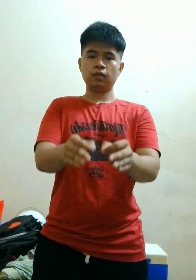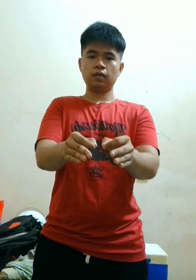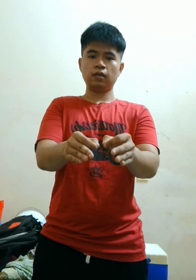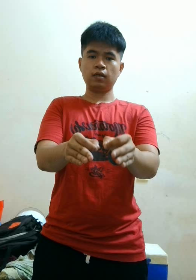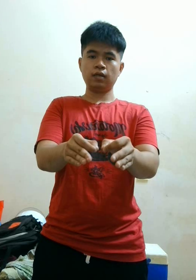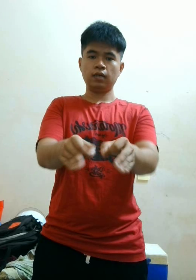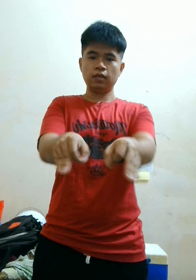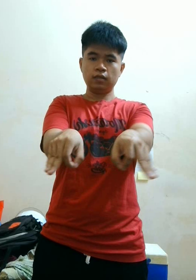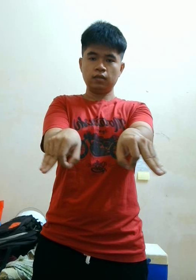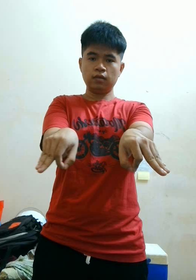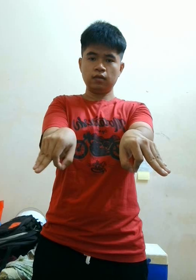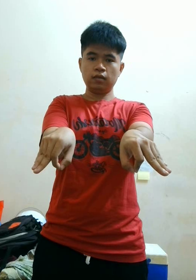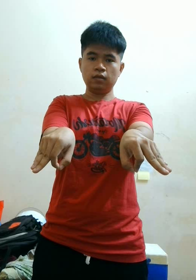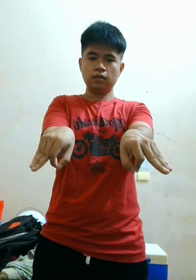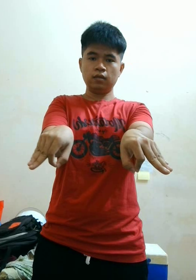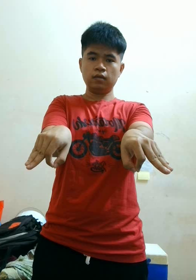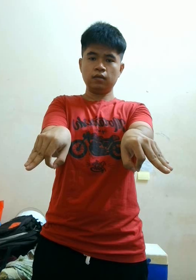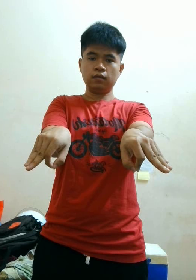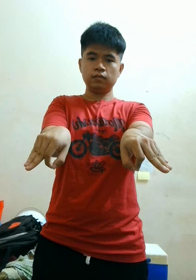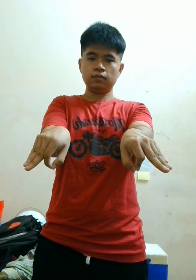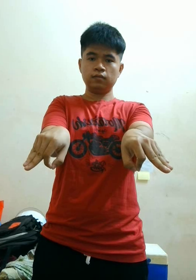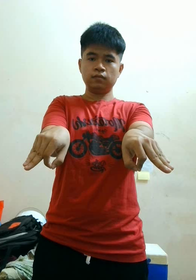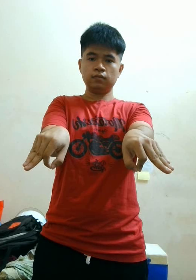cai gi